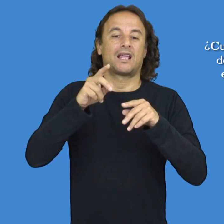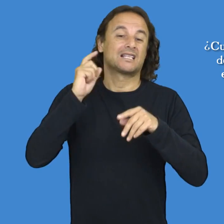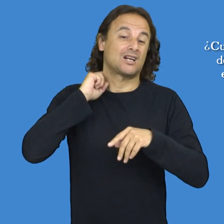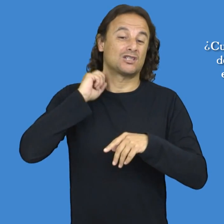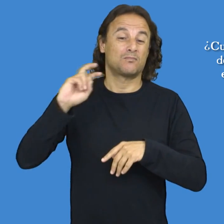meningitis